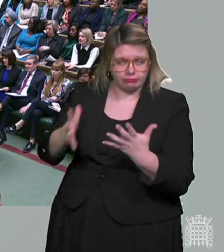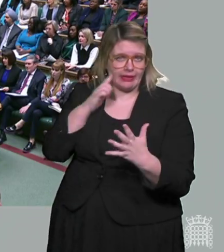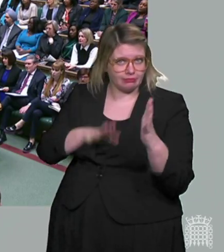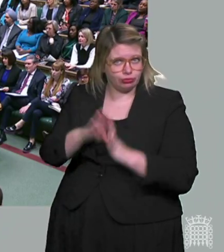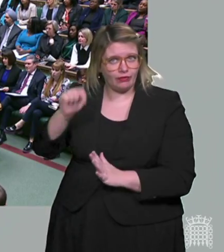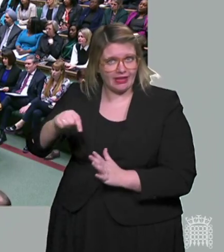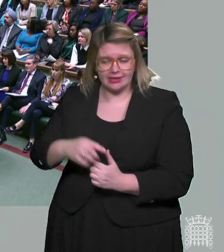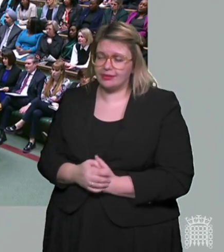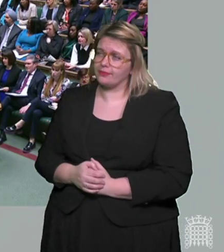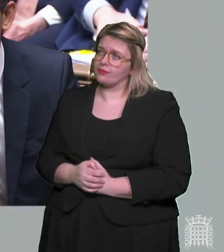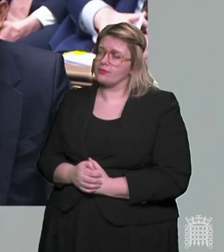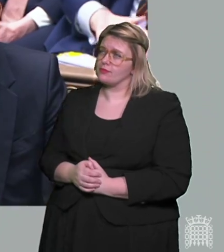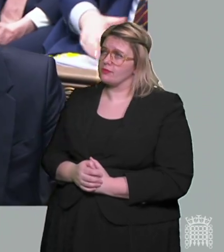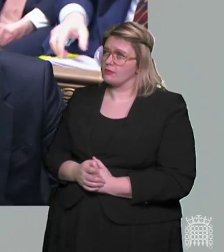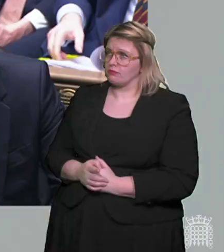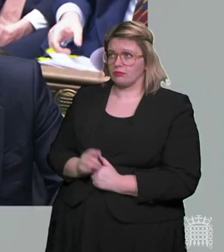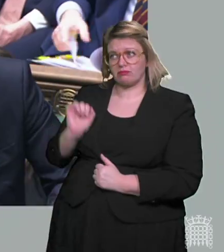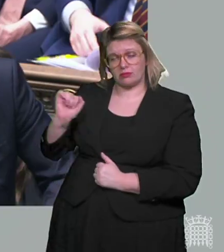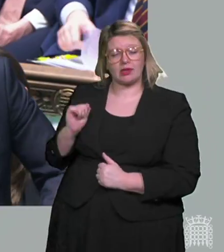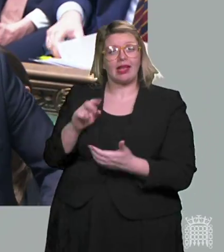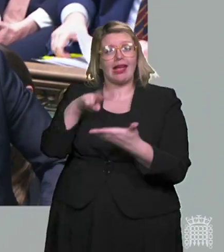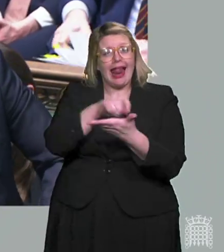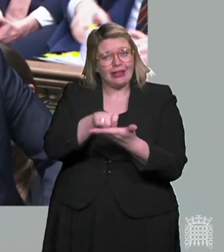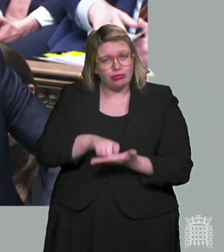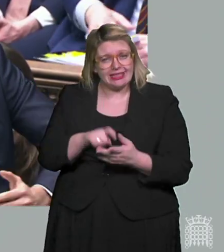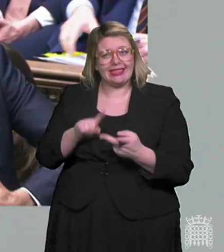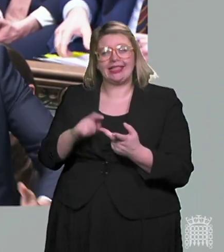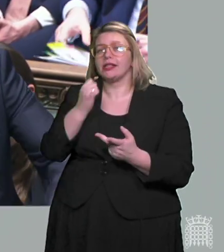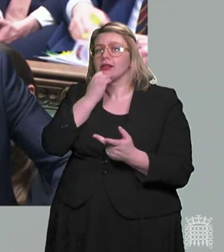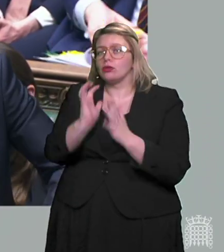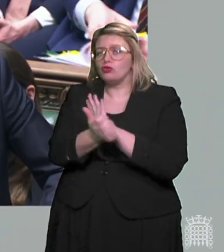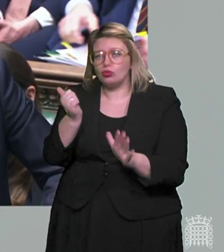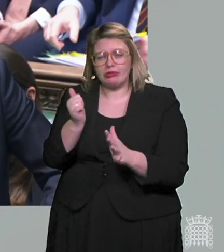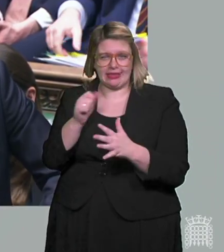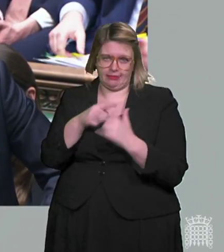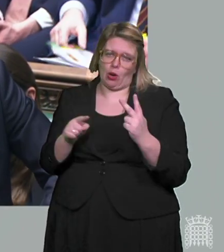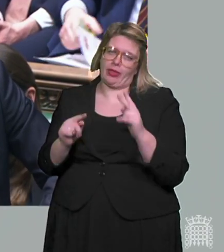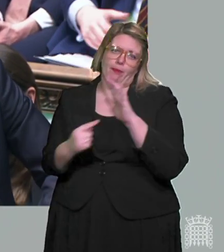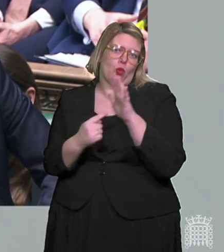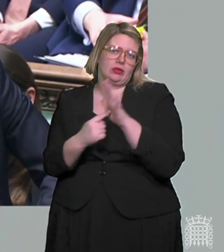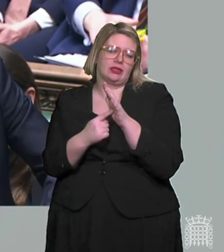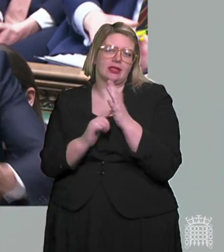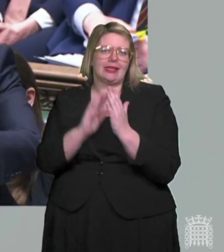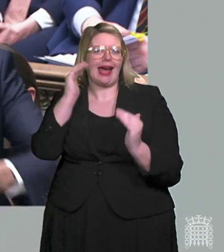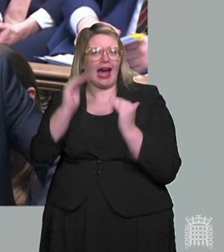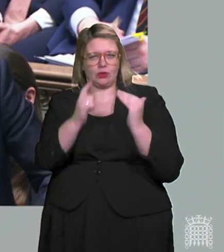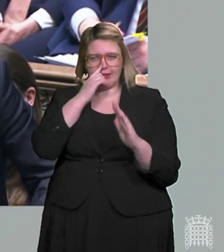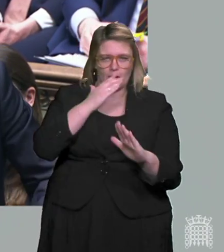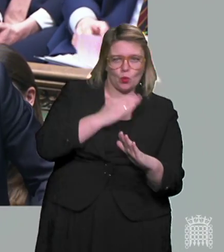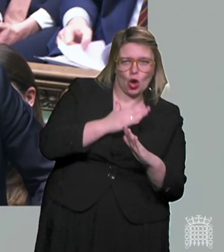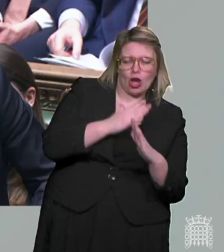I agree with the honourable Lady: literacy and numeracy are critical for adults to be able to participate in society and the economy.